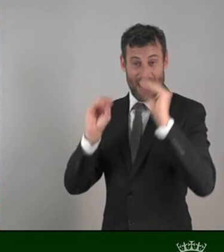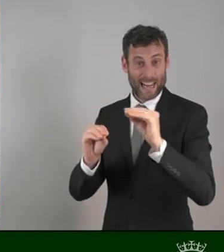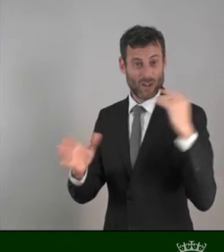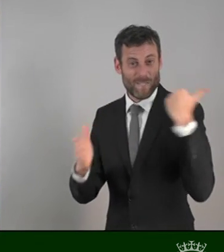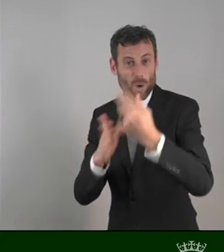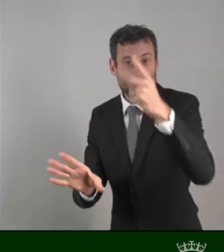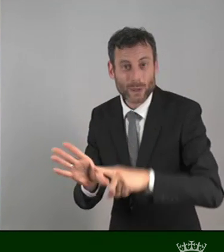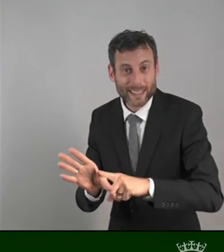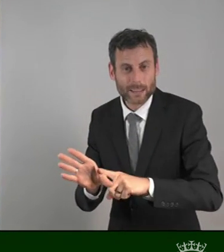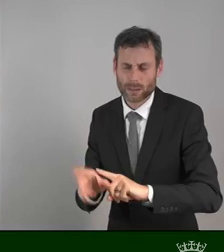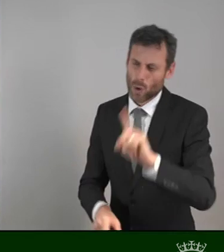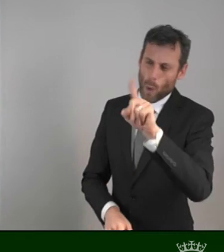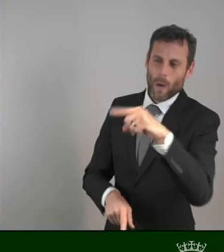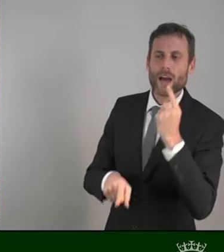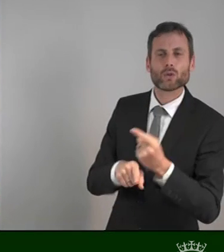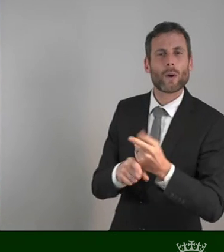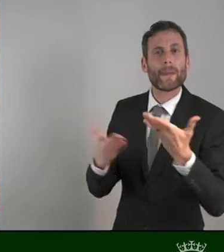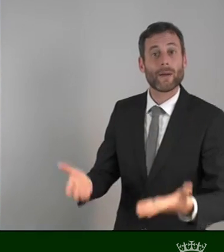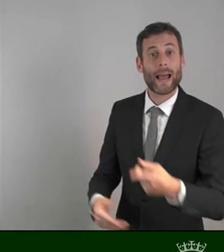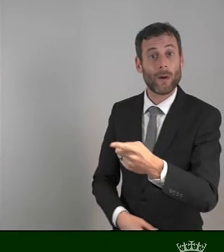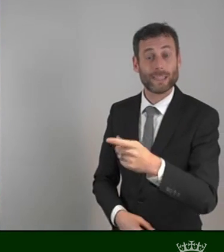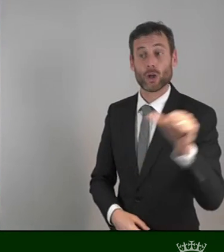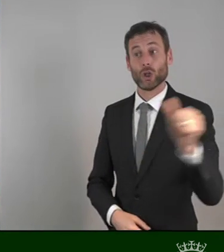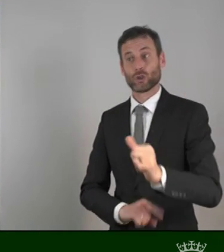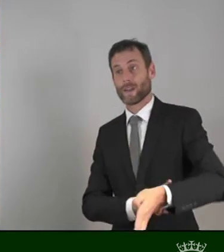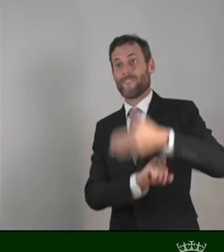Whether or not to fly the EU flag.